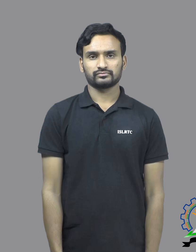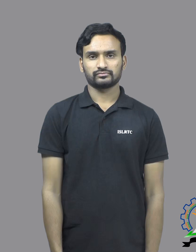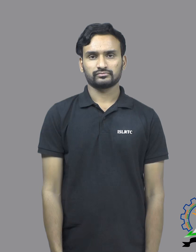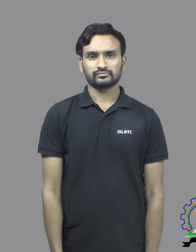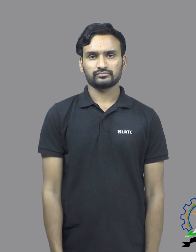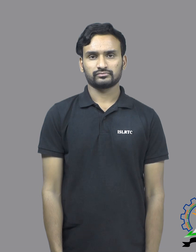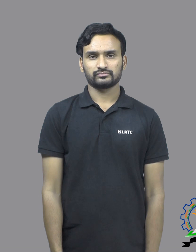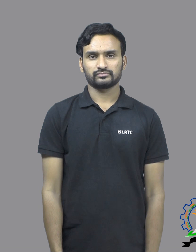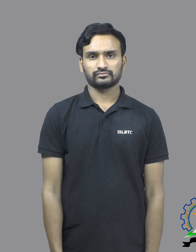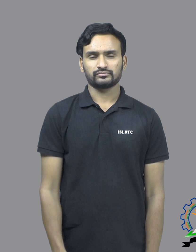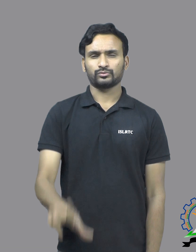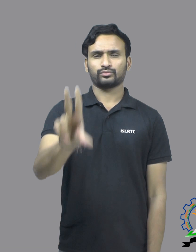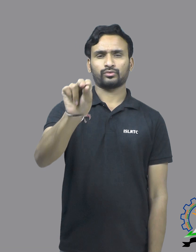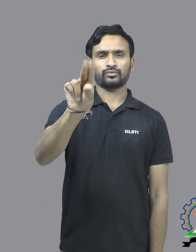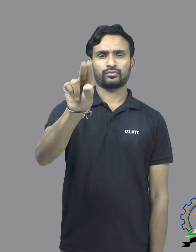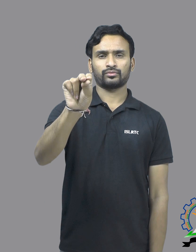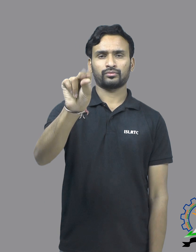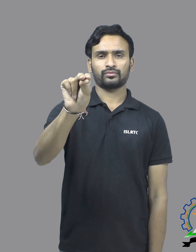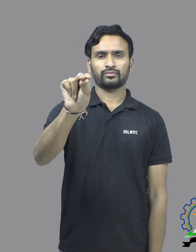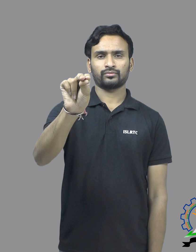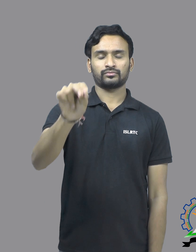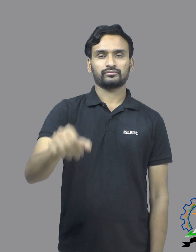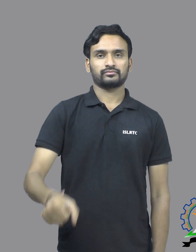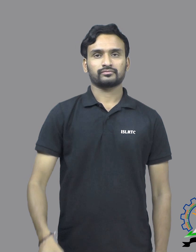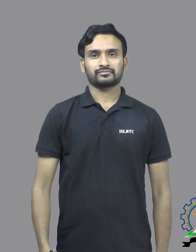No